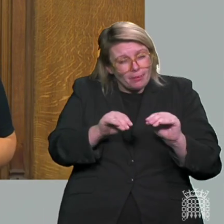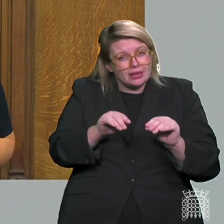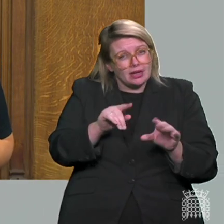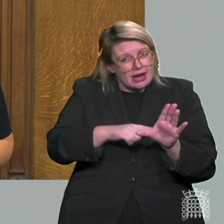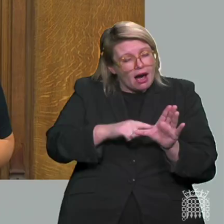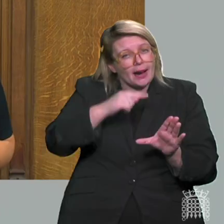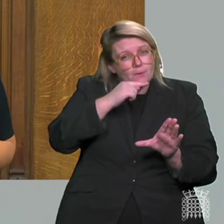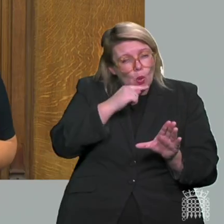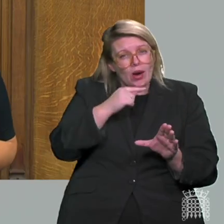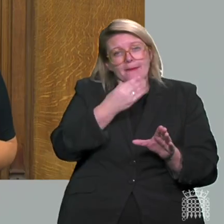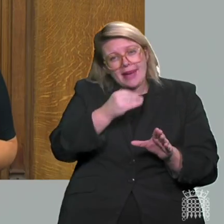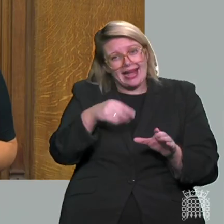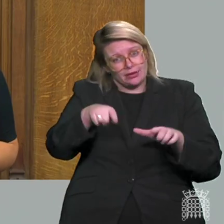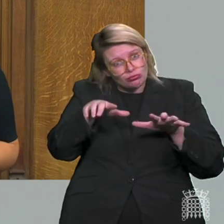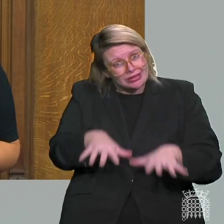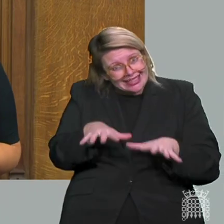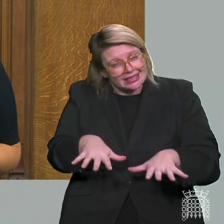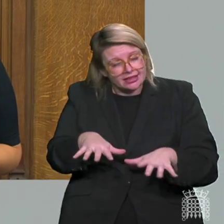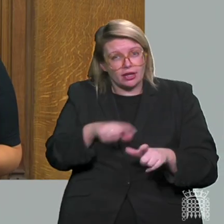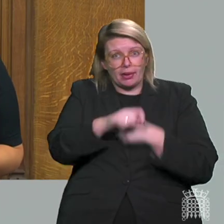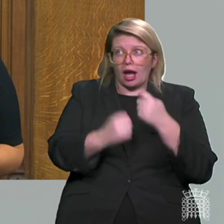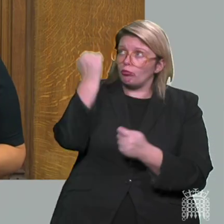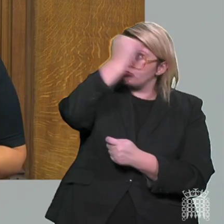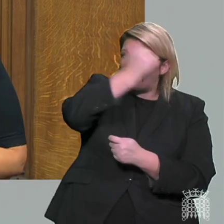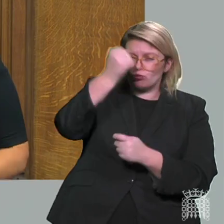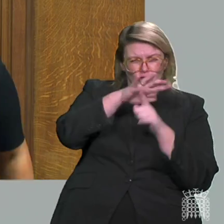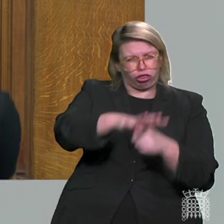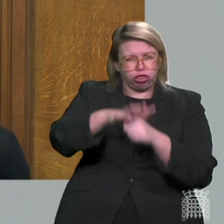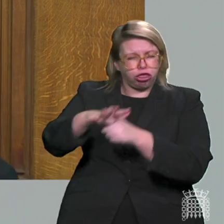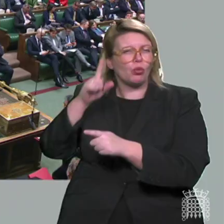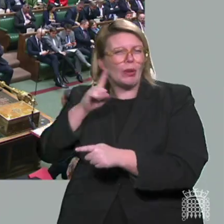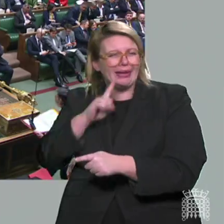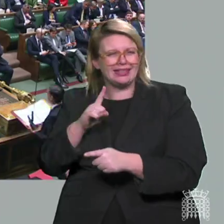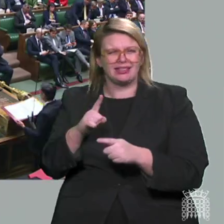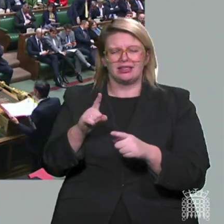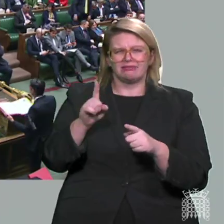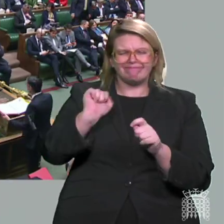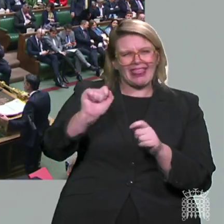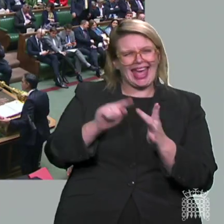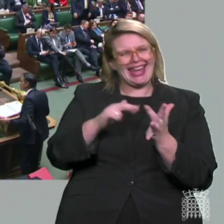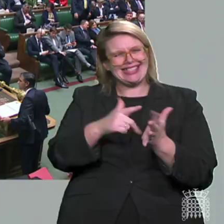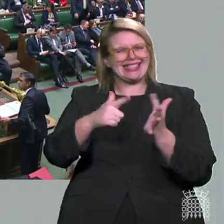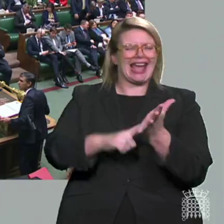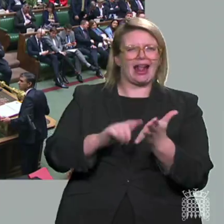Will he commit to giving the teachers the resources that they need to address this problem head on?